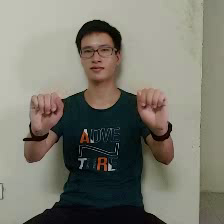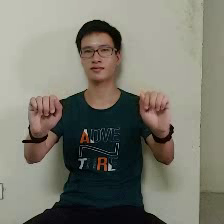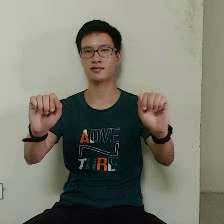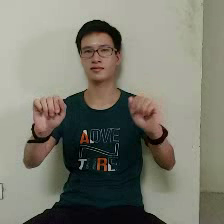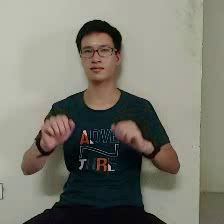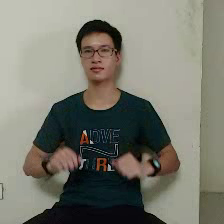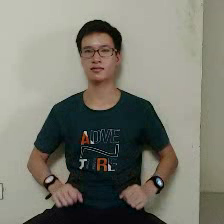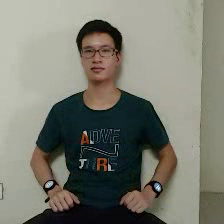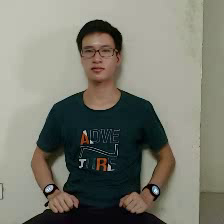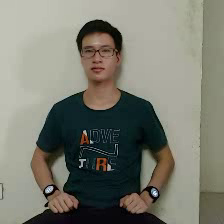Thăm